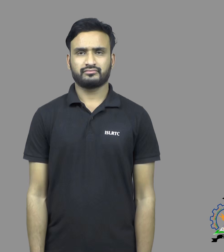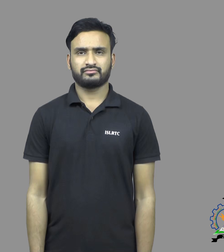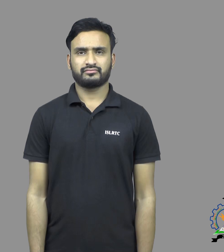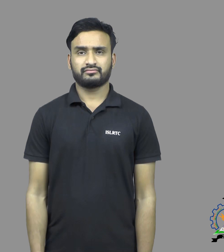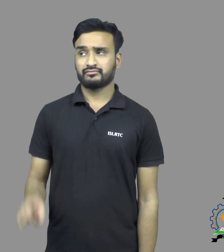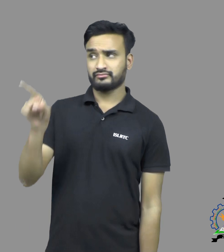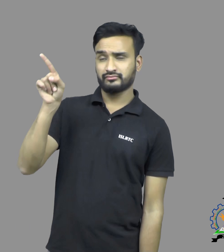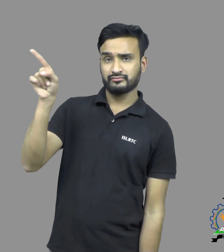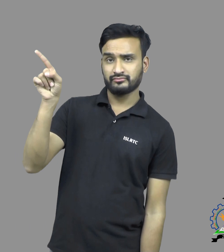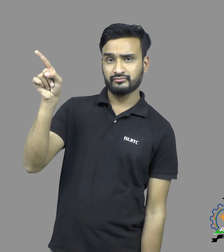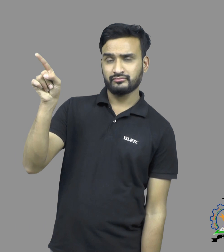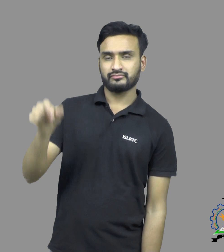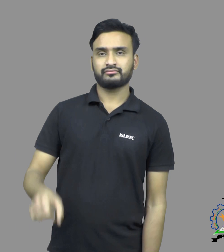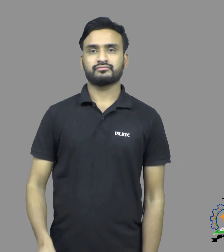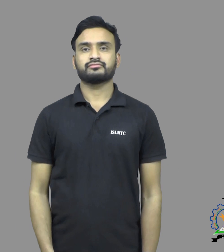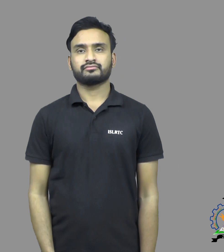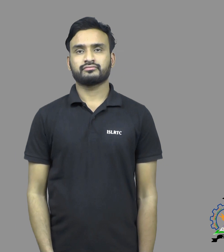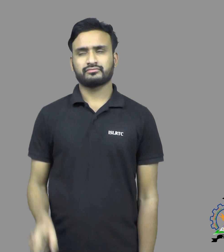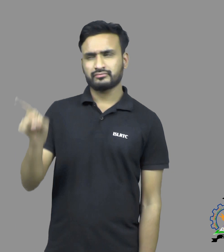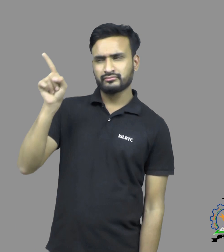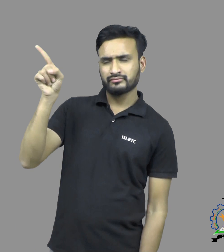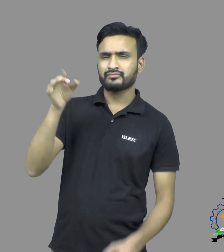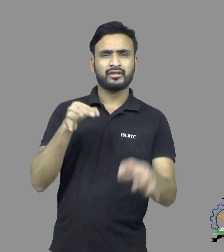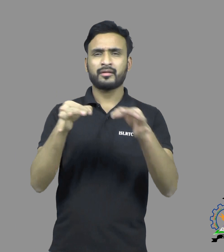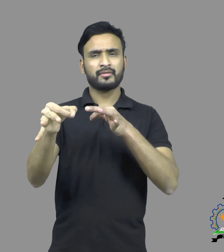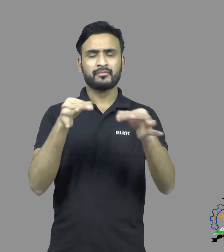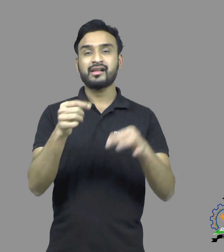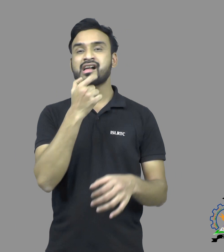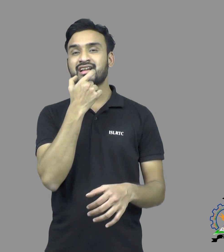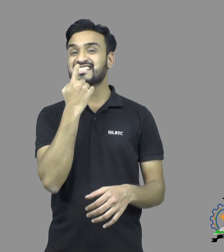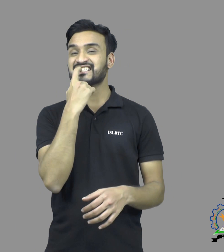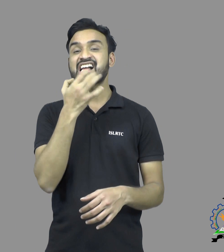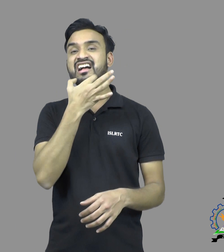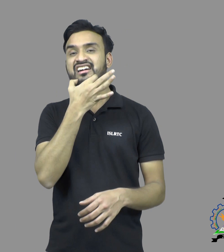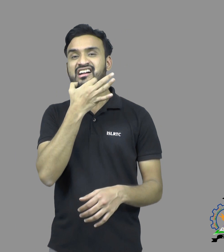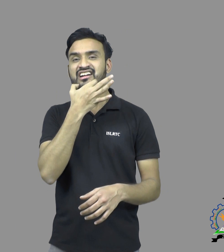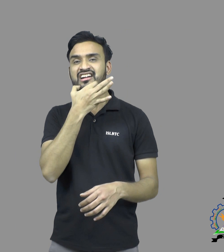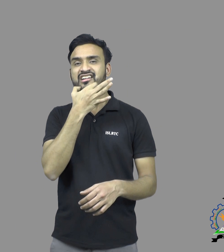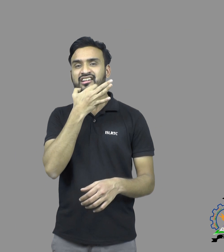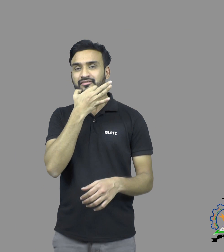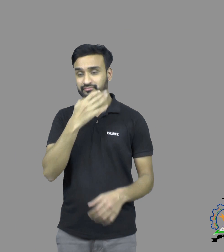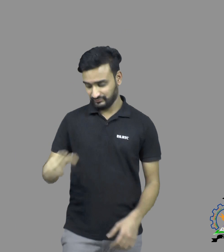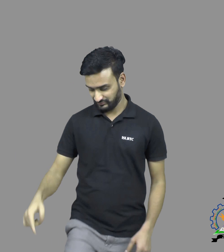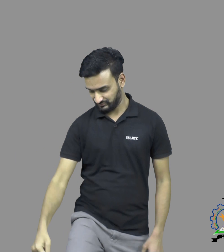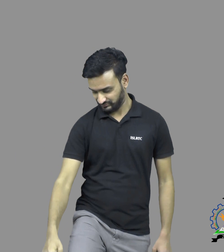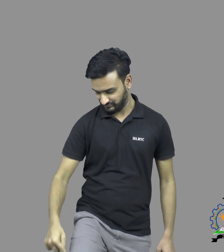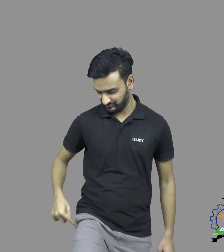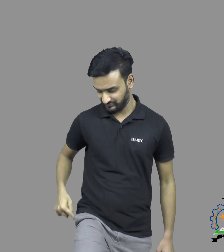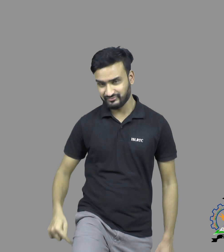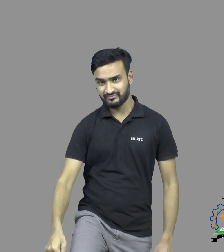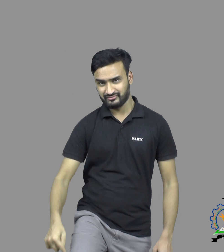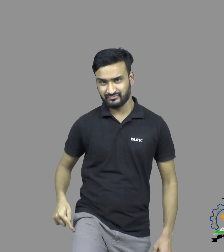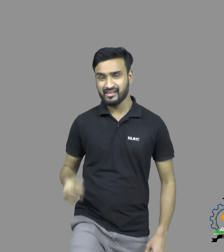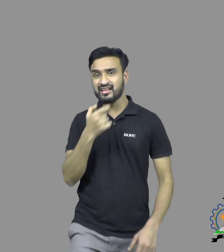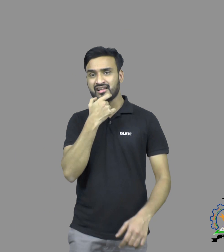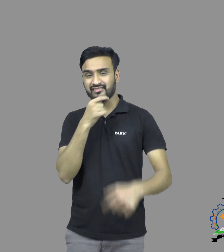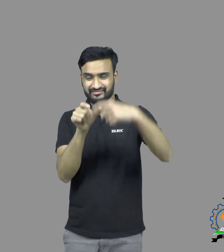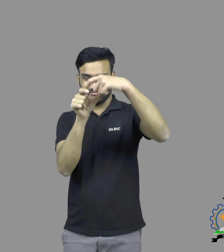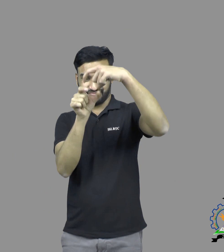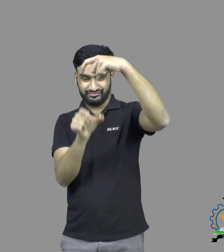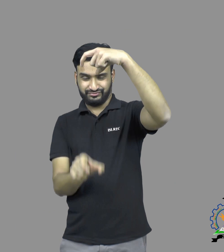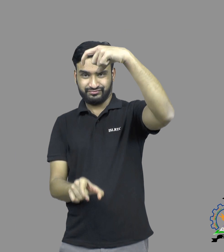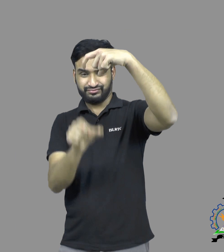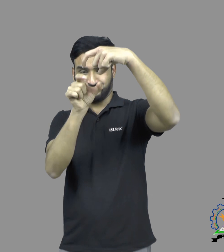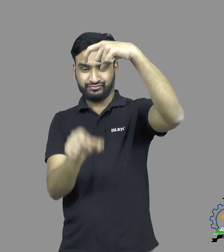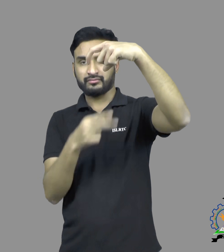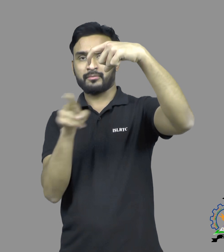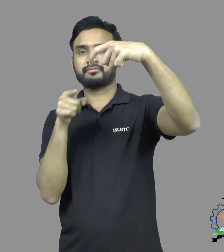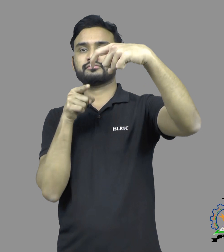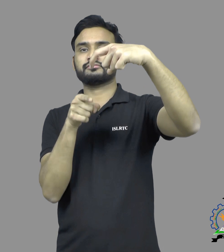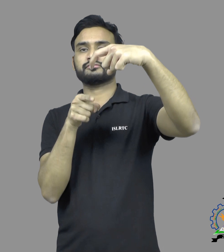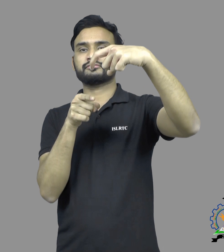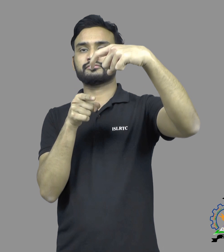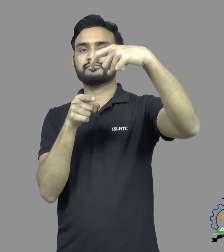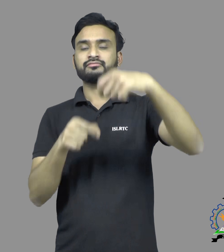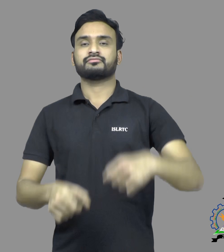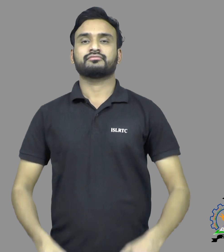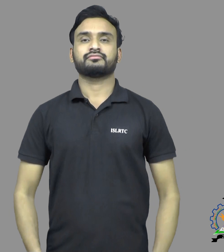Femur